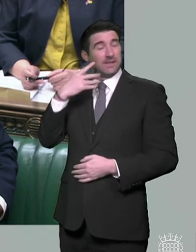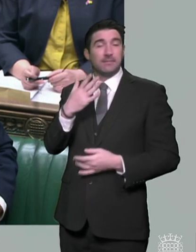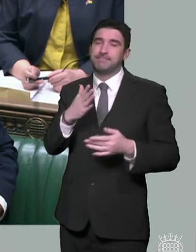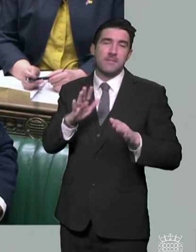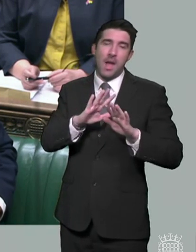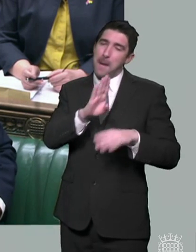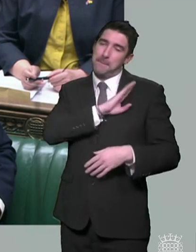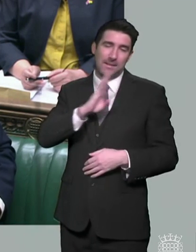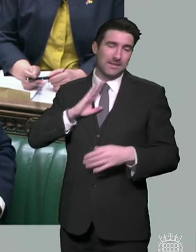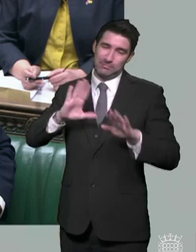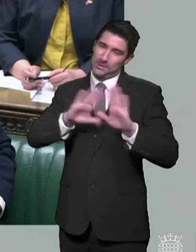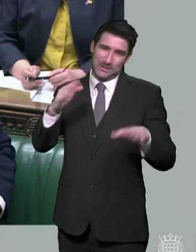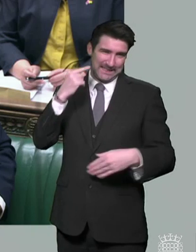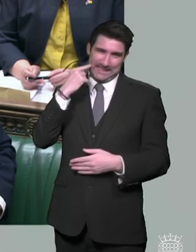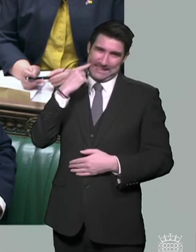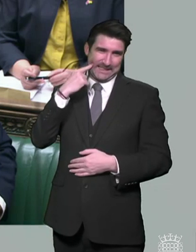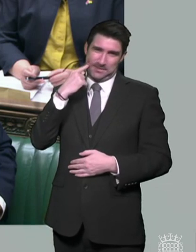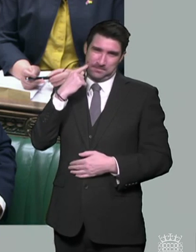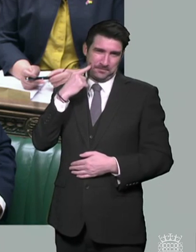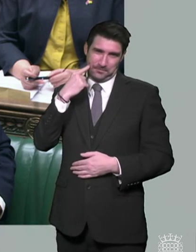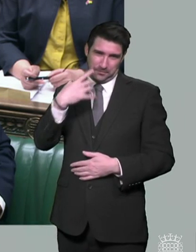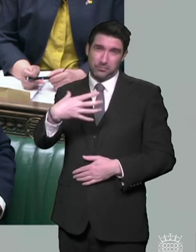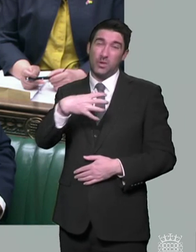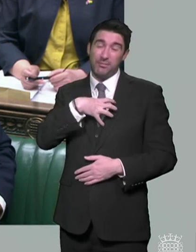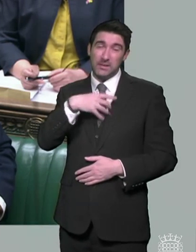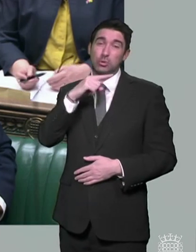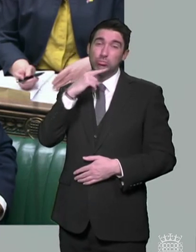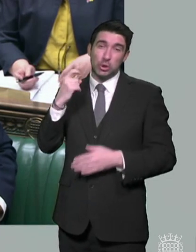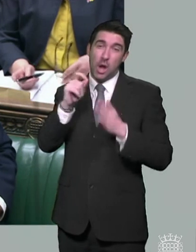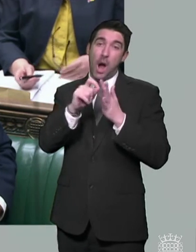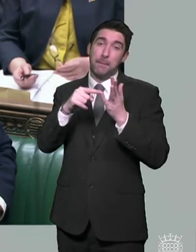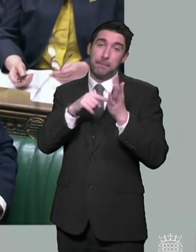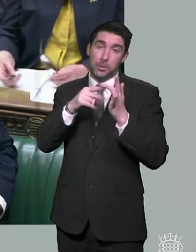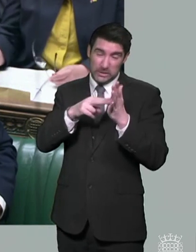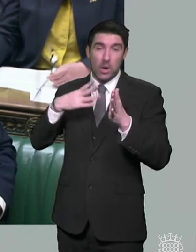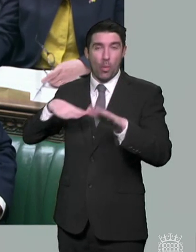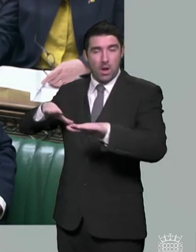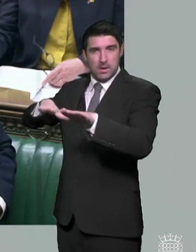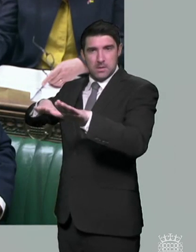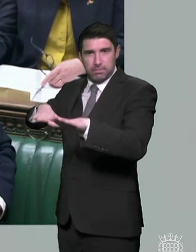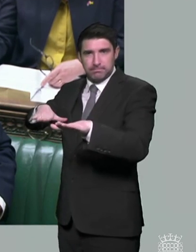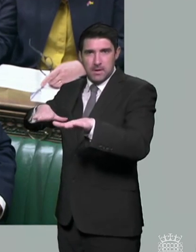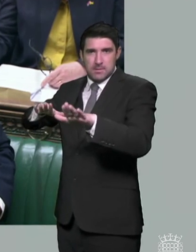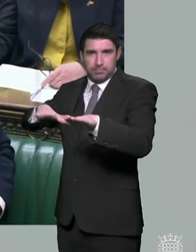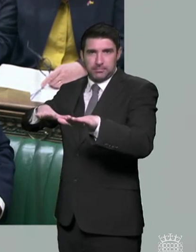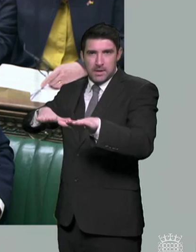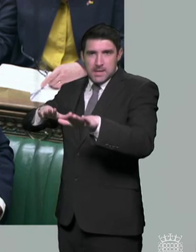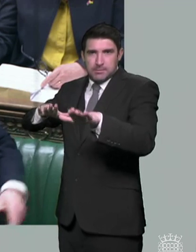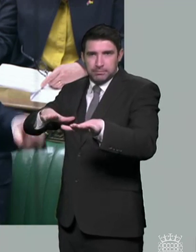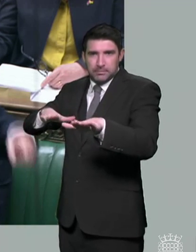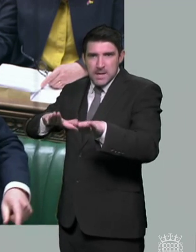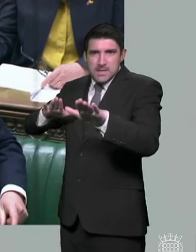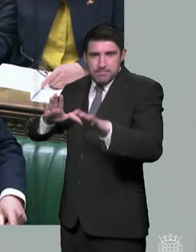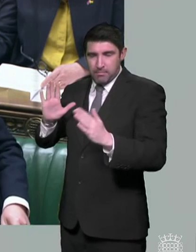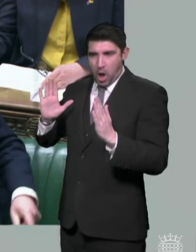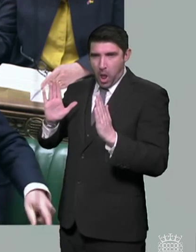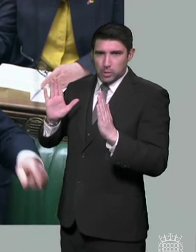The tragic reality is that Vladimir Putin is going to continue to grind his war machine forwards if he possibly can.